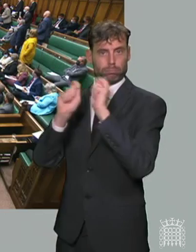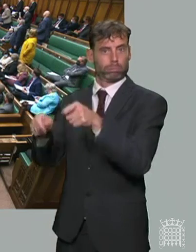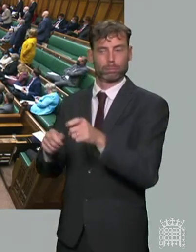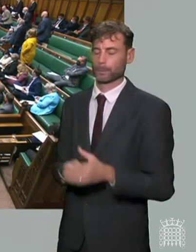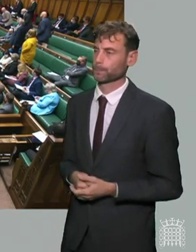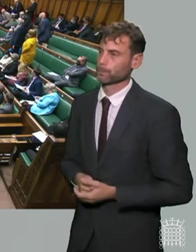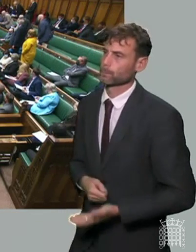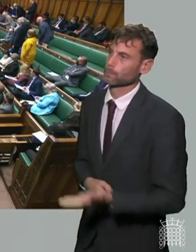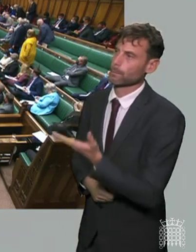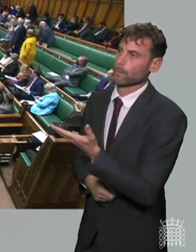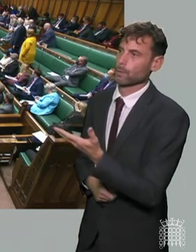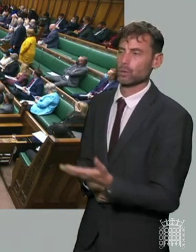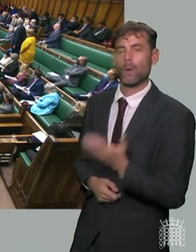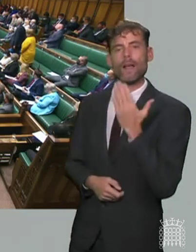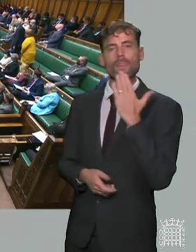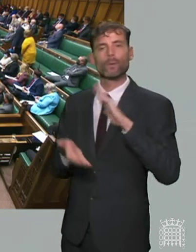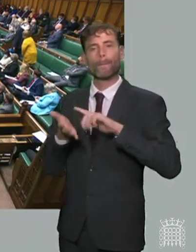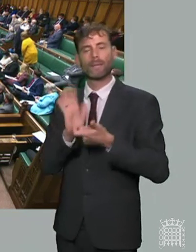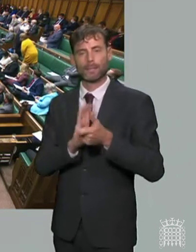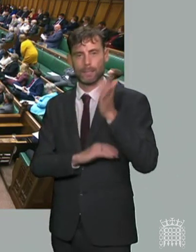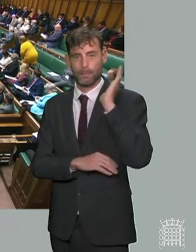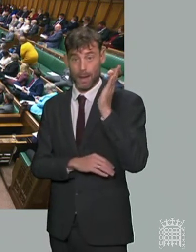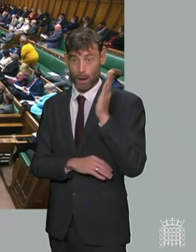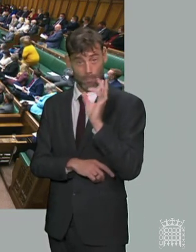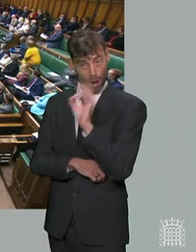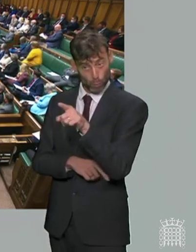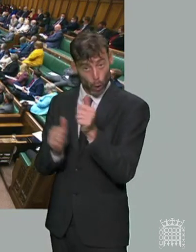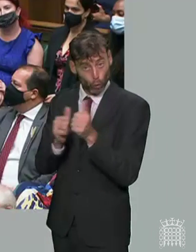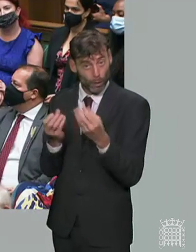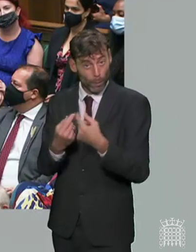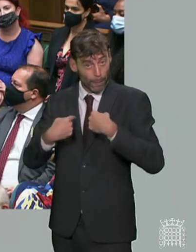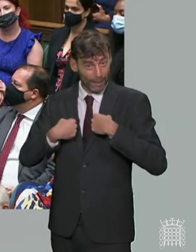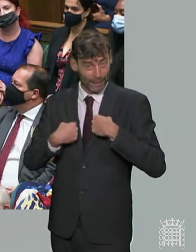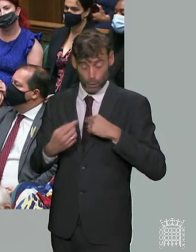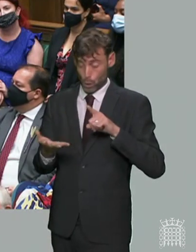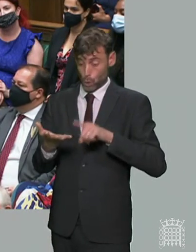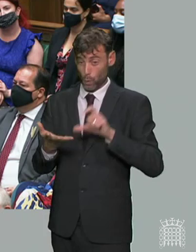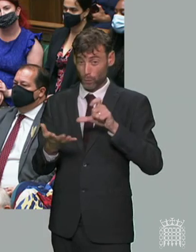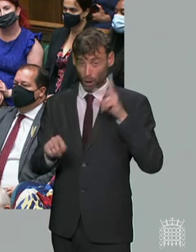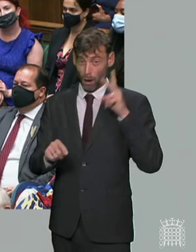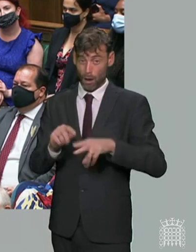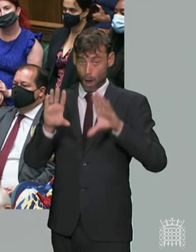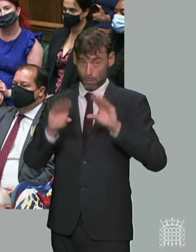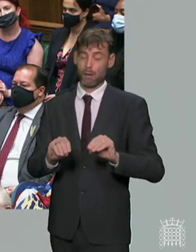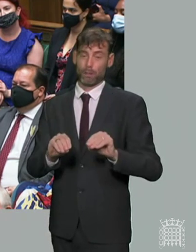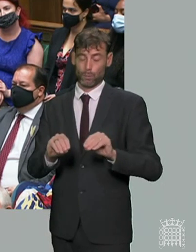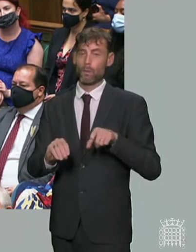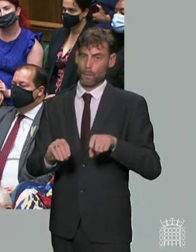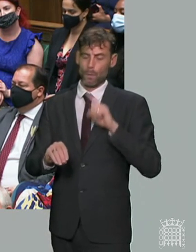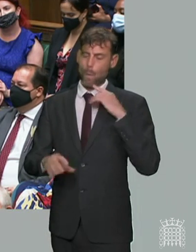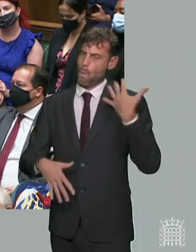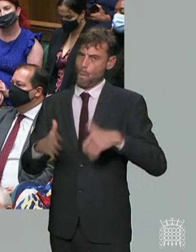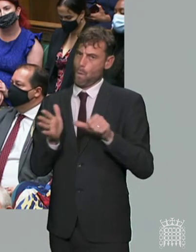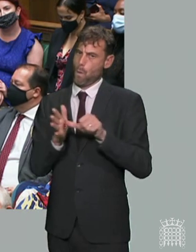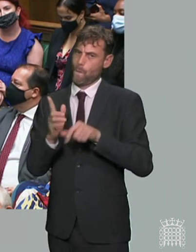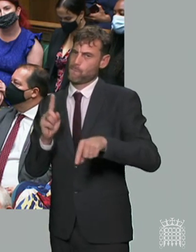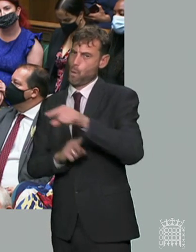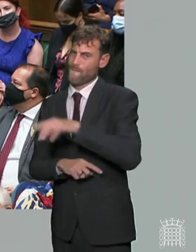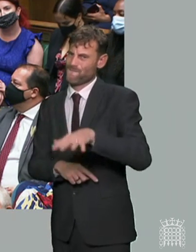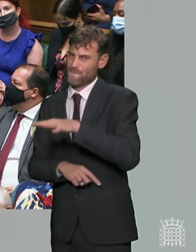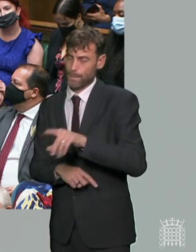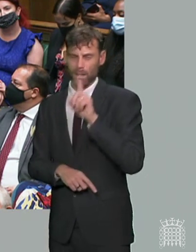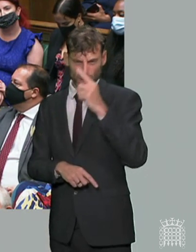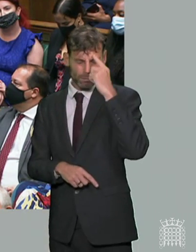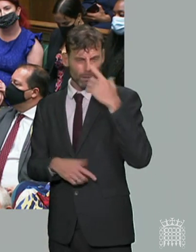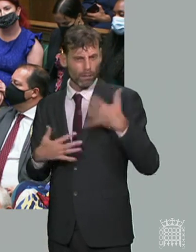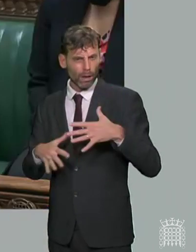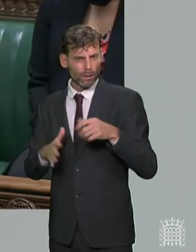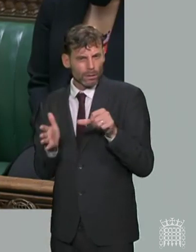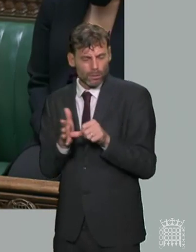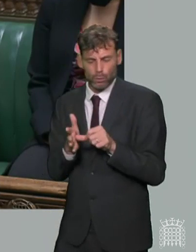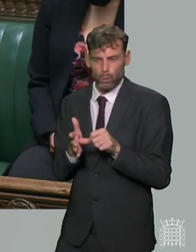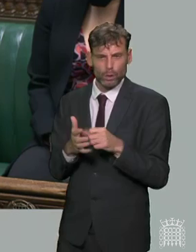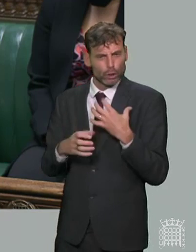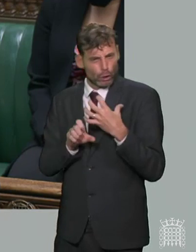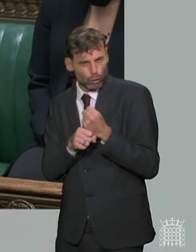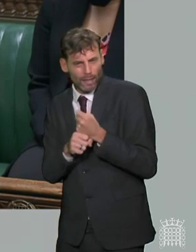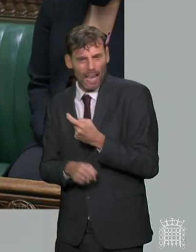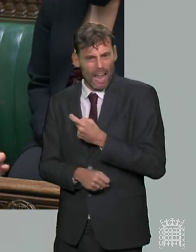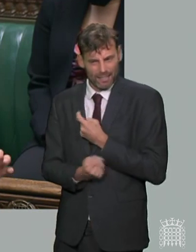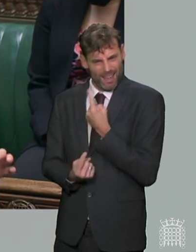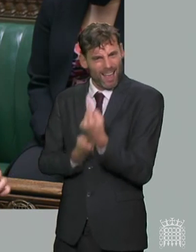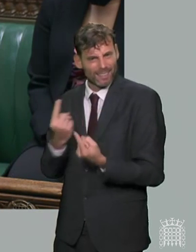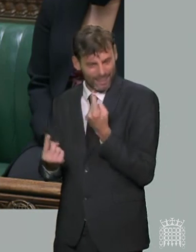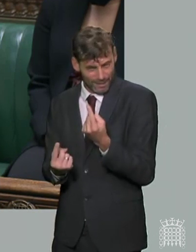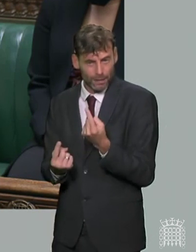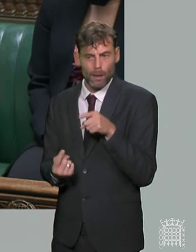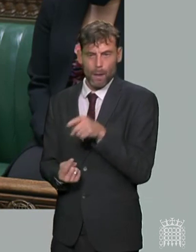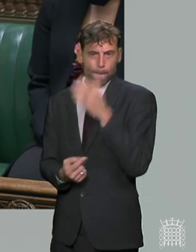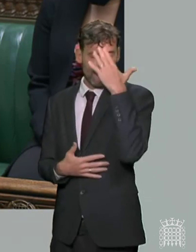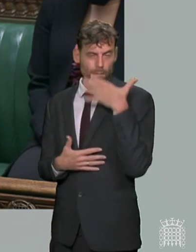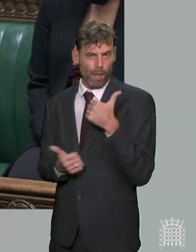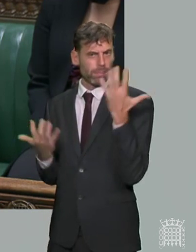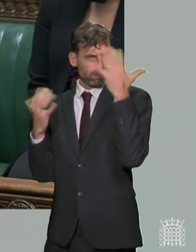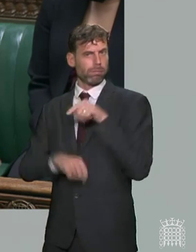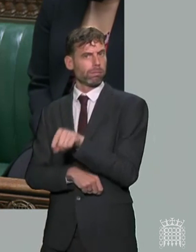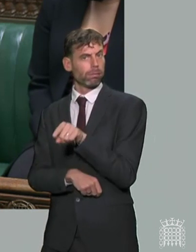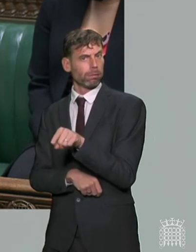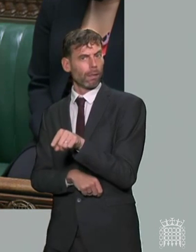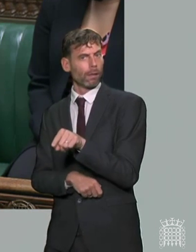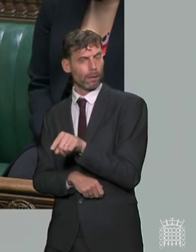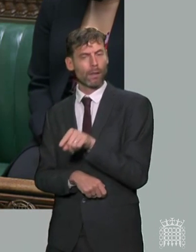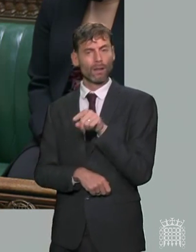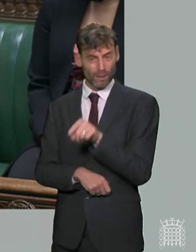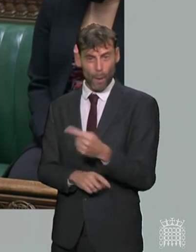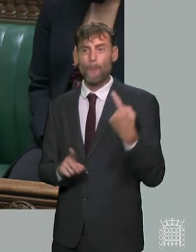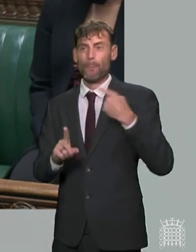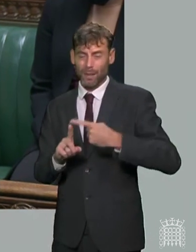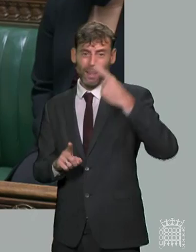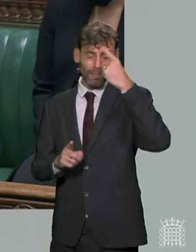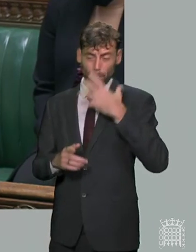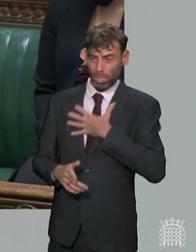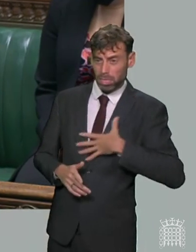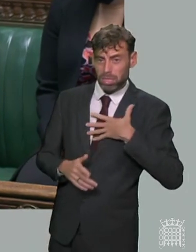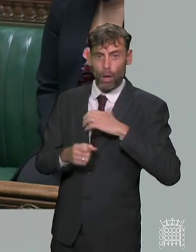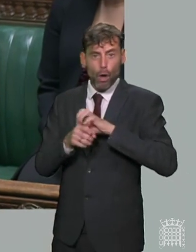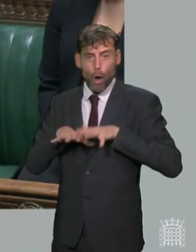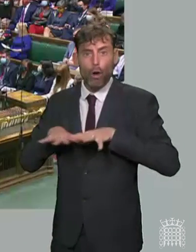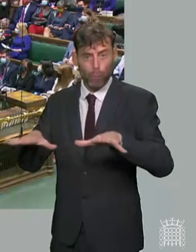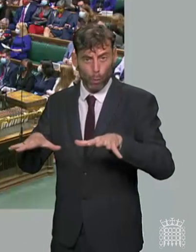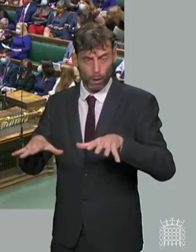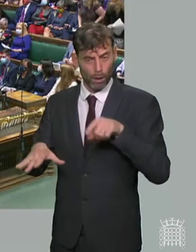Does the Prime Minister agree that the impending cuts to universal credit will not just have a devastating financial impact on people, but lead to stress and anxiety and undoubtedly have a hugely detrimental effect on their mental health, which, on top of the pressures of the pandemic, could prove devastating for some?